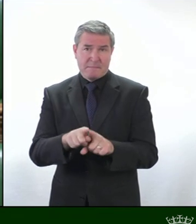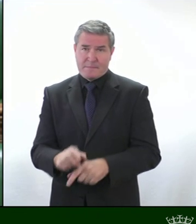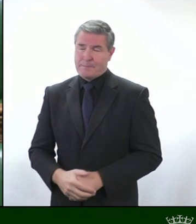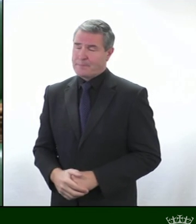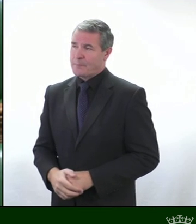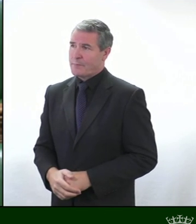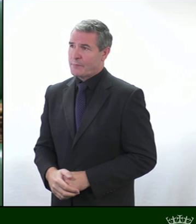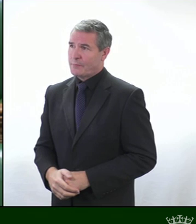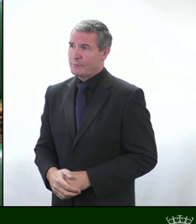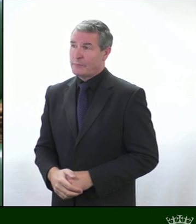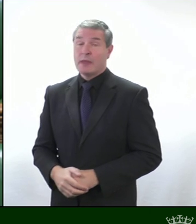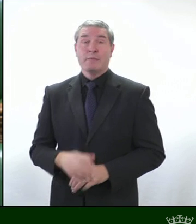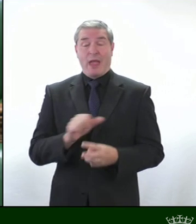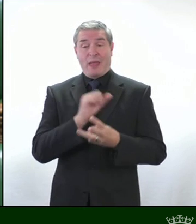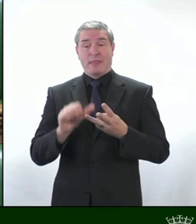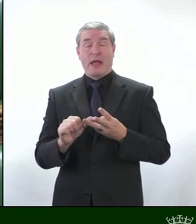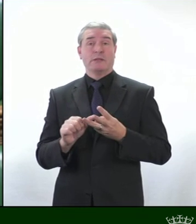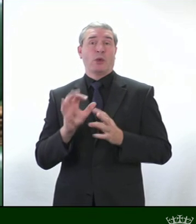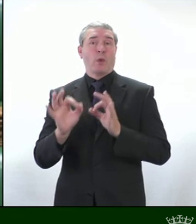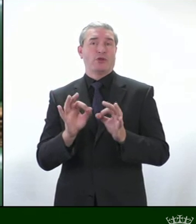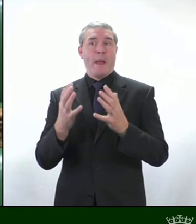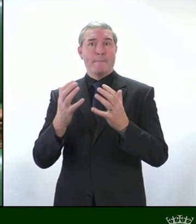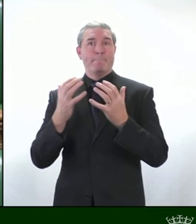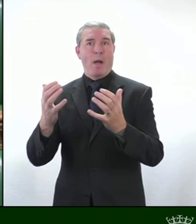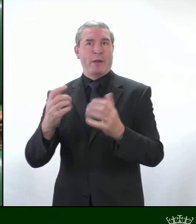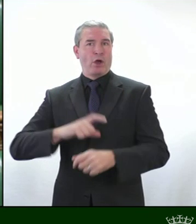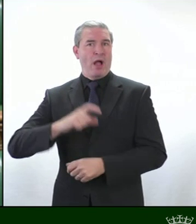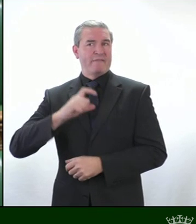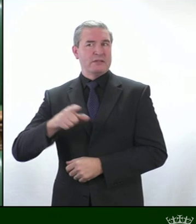It is in that vein that I turn to the next question, which is about public confidence in the vaccine.